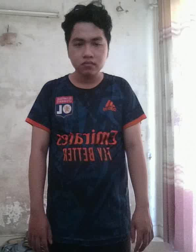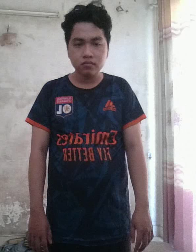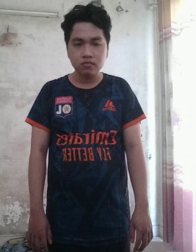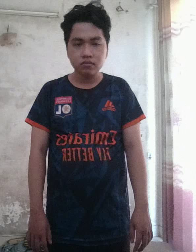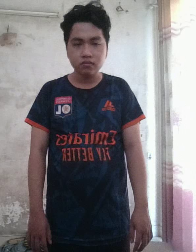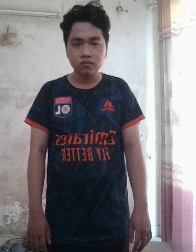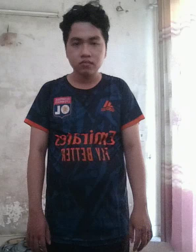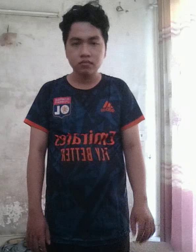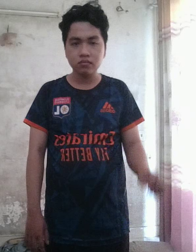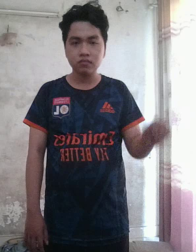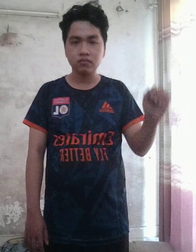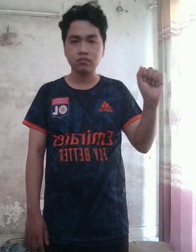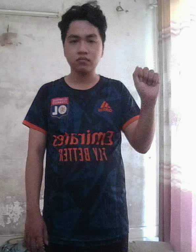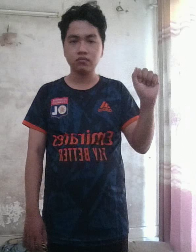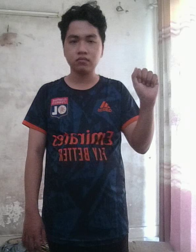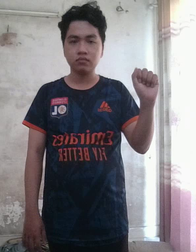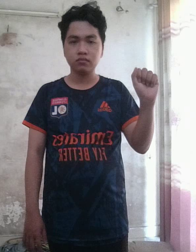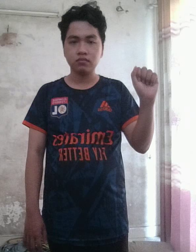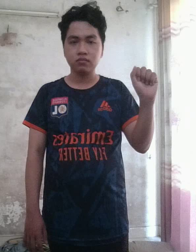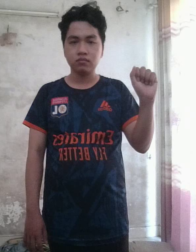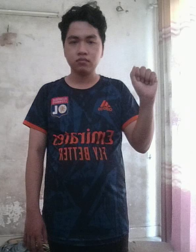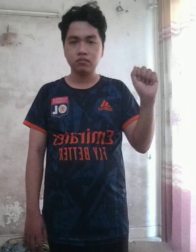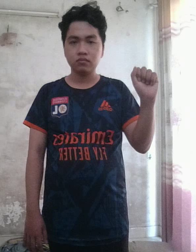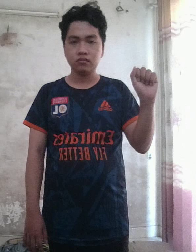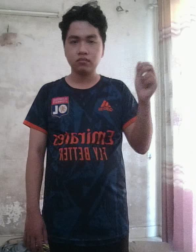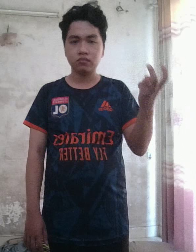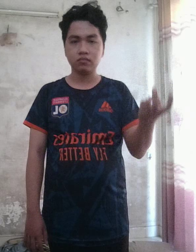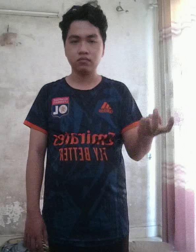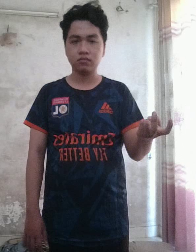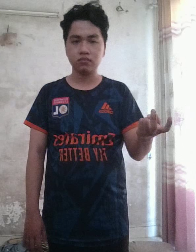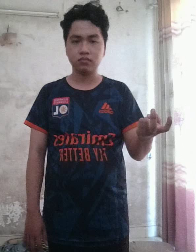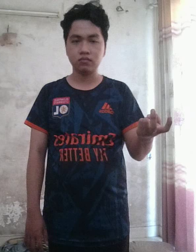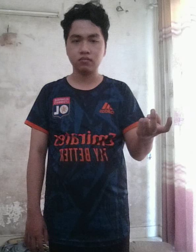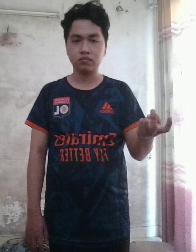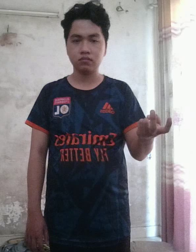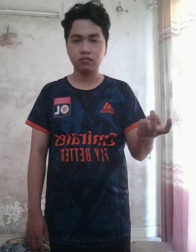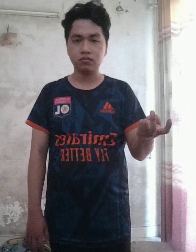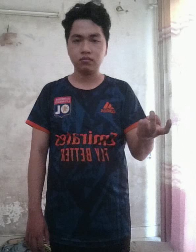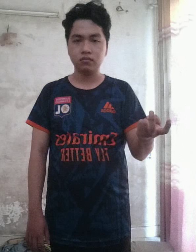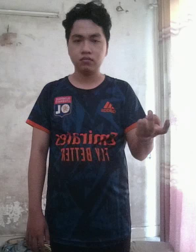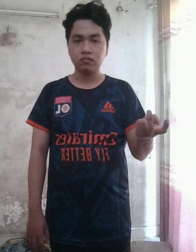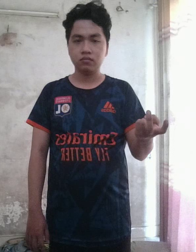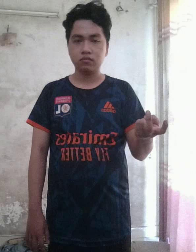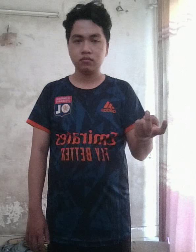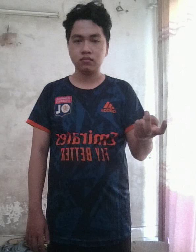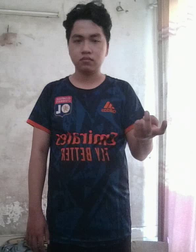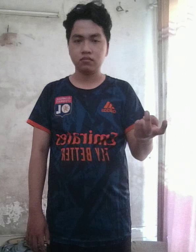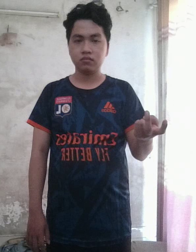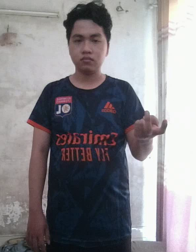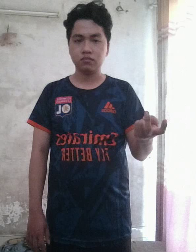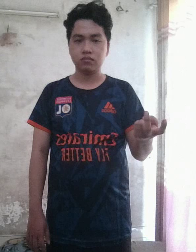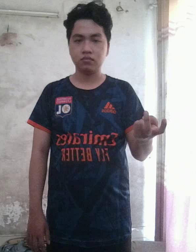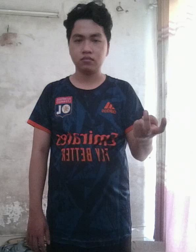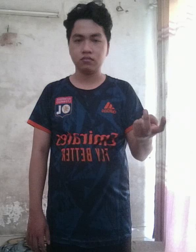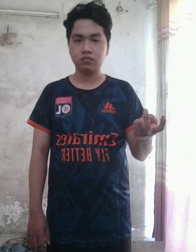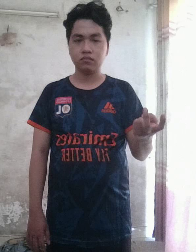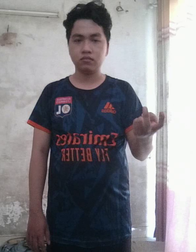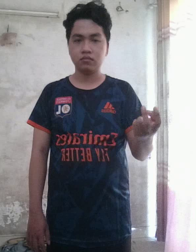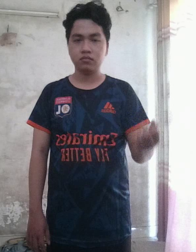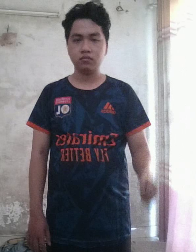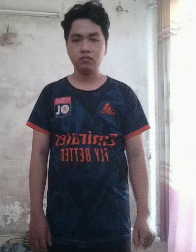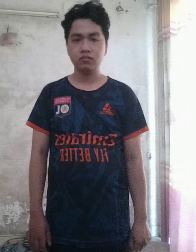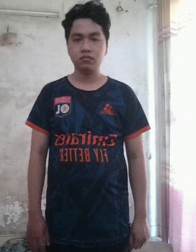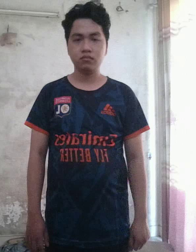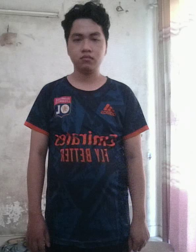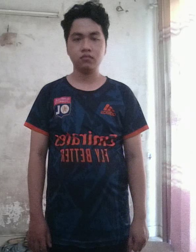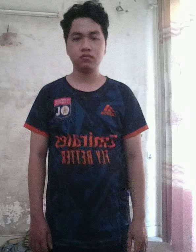ă